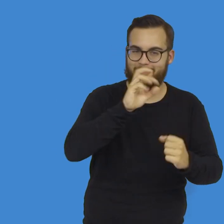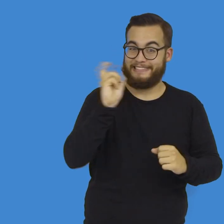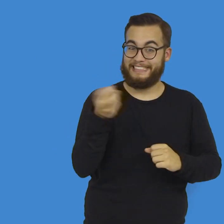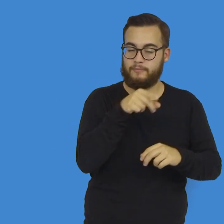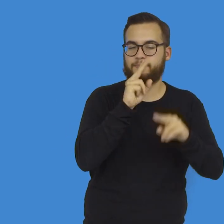etc